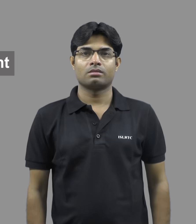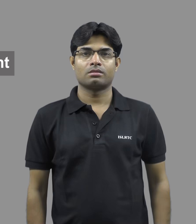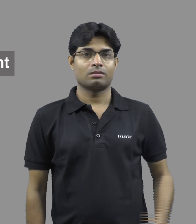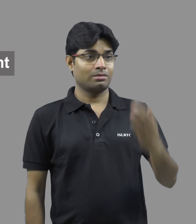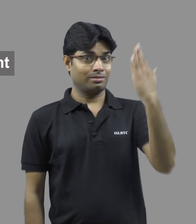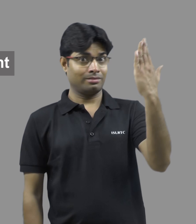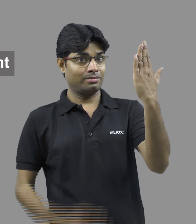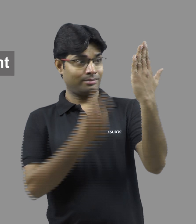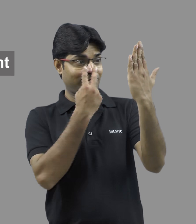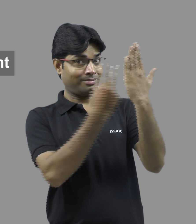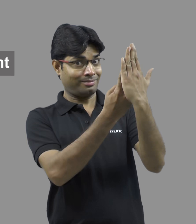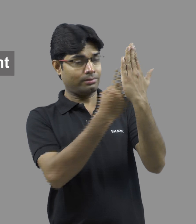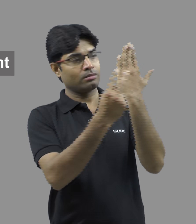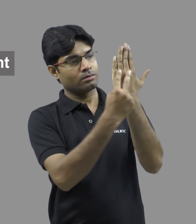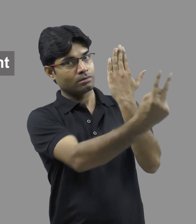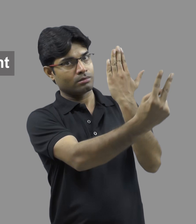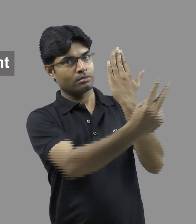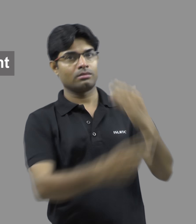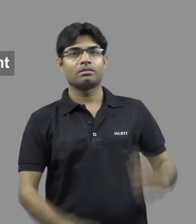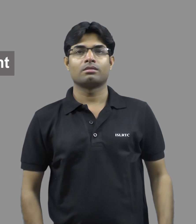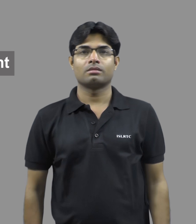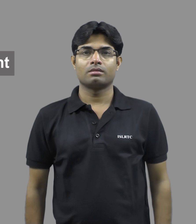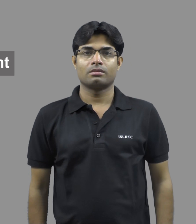Transparent